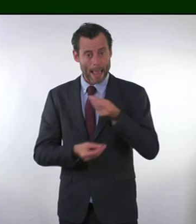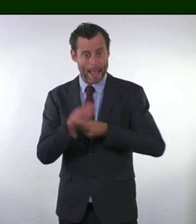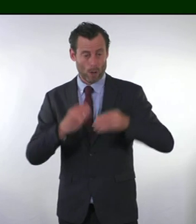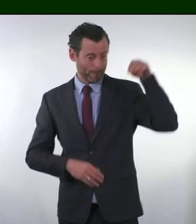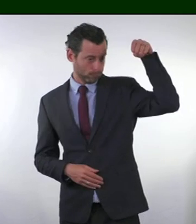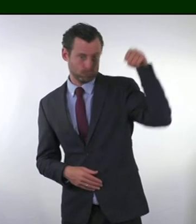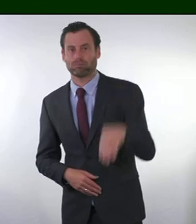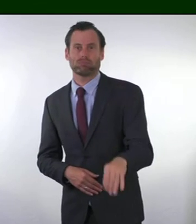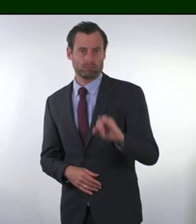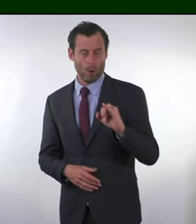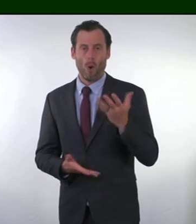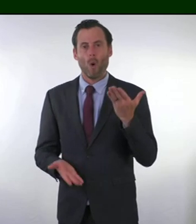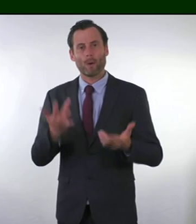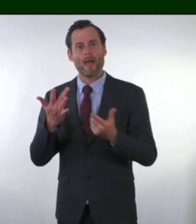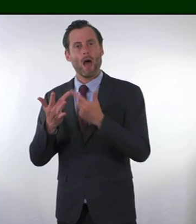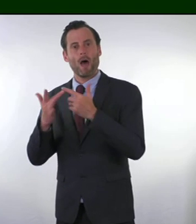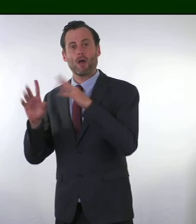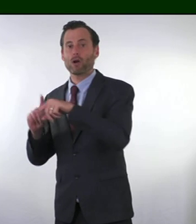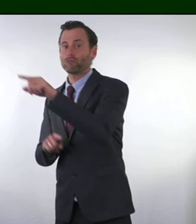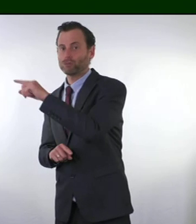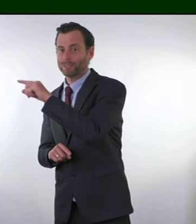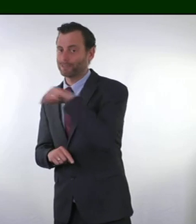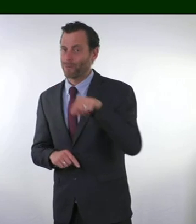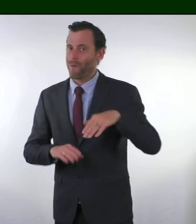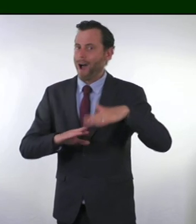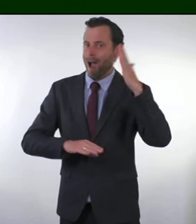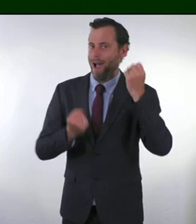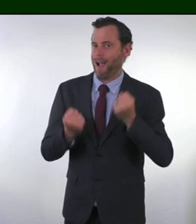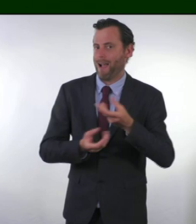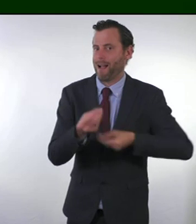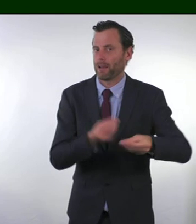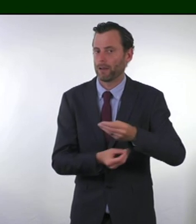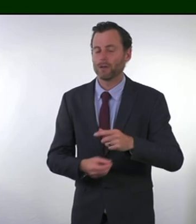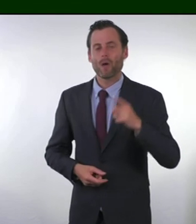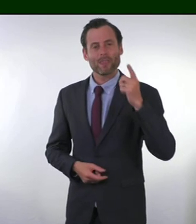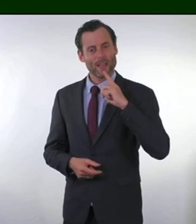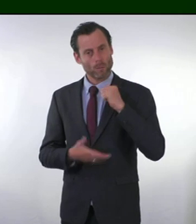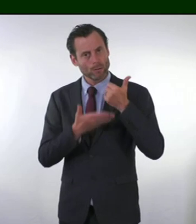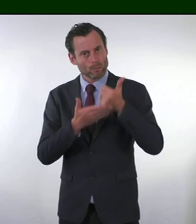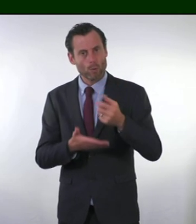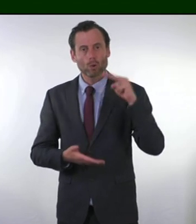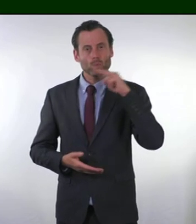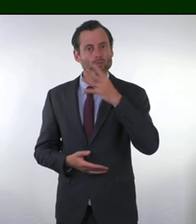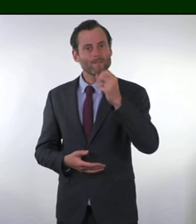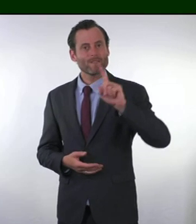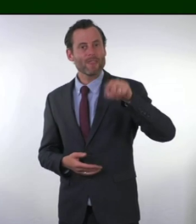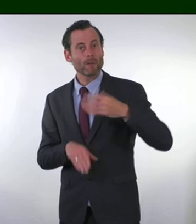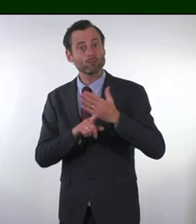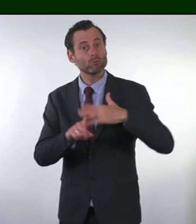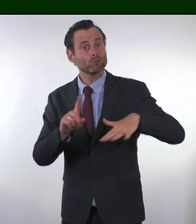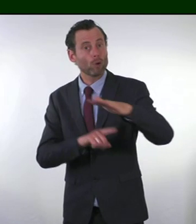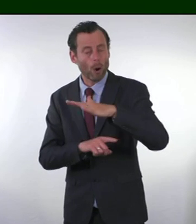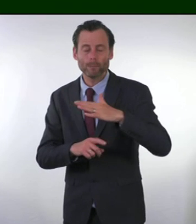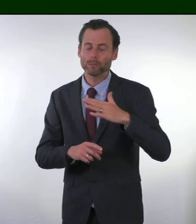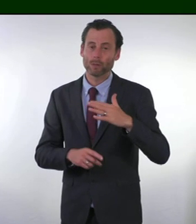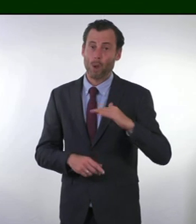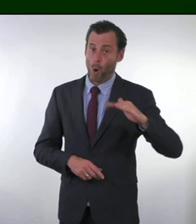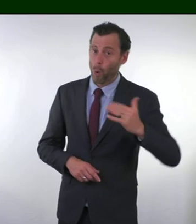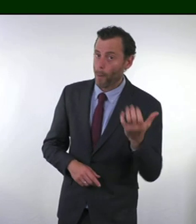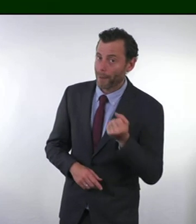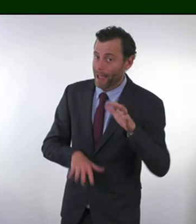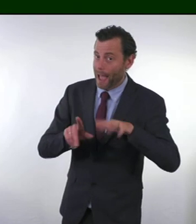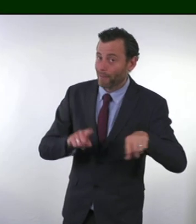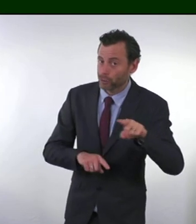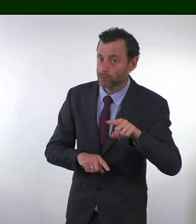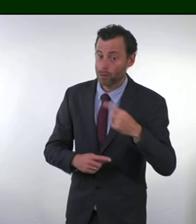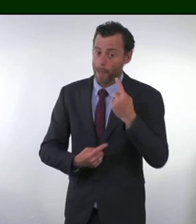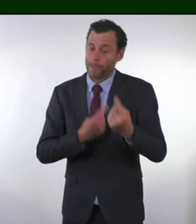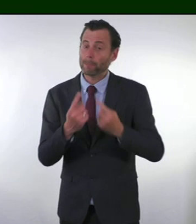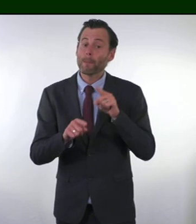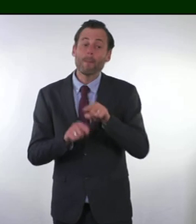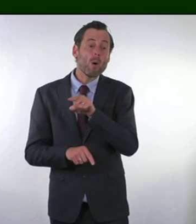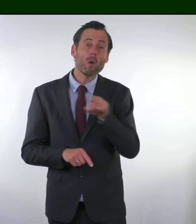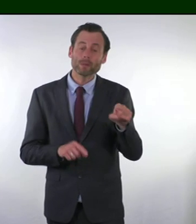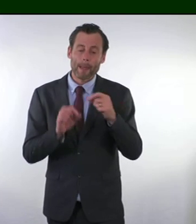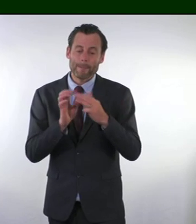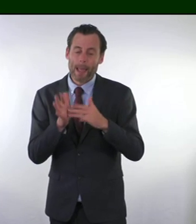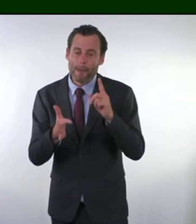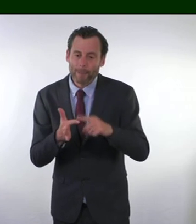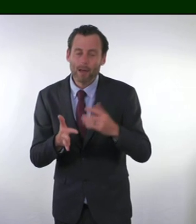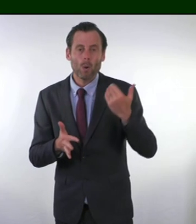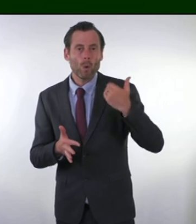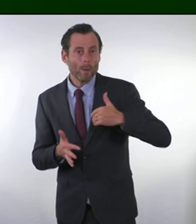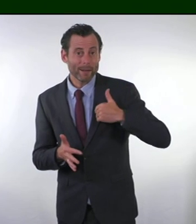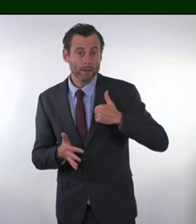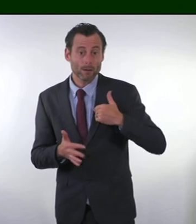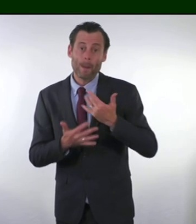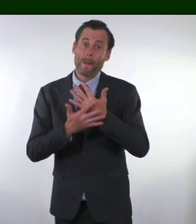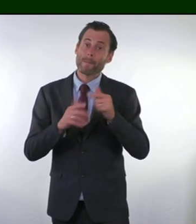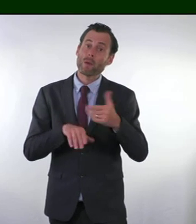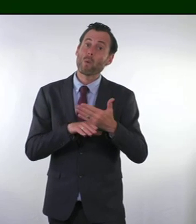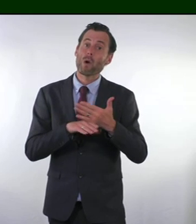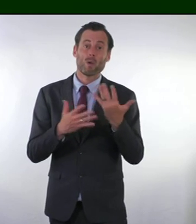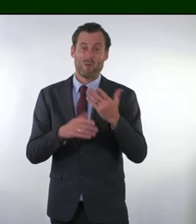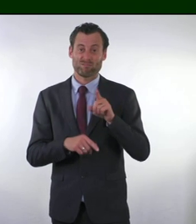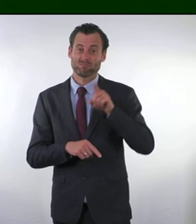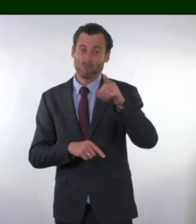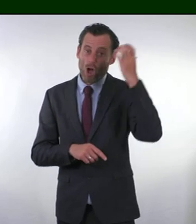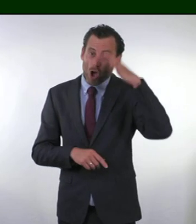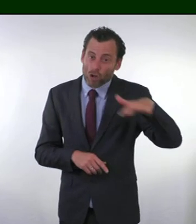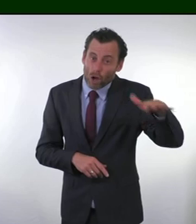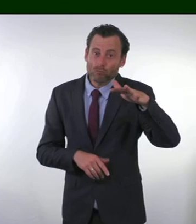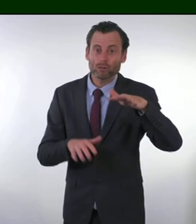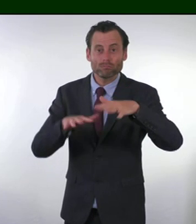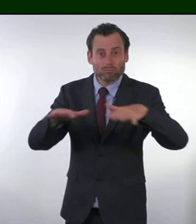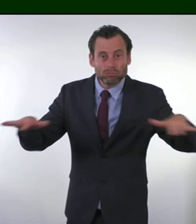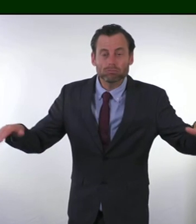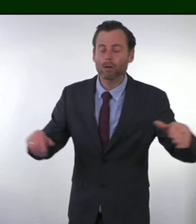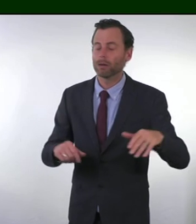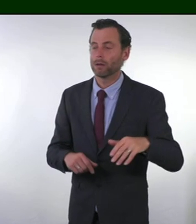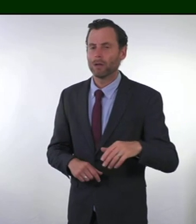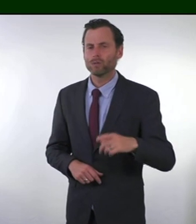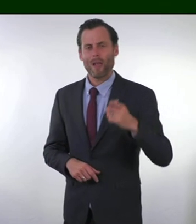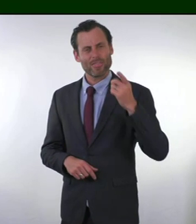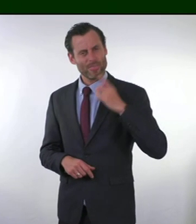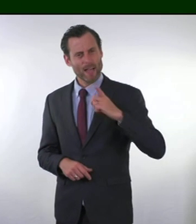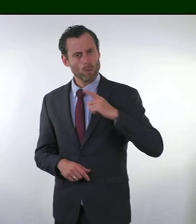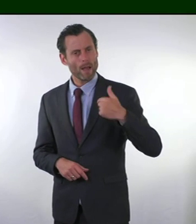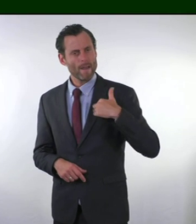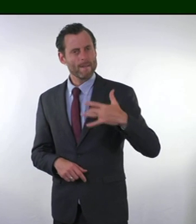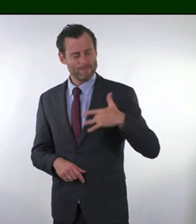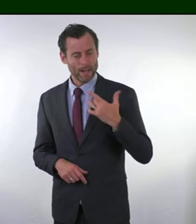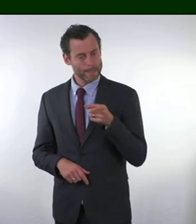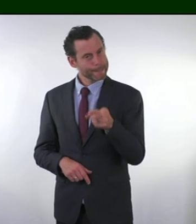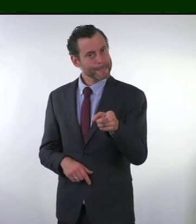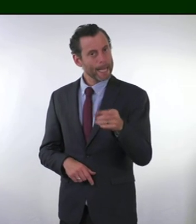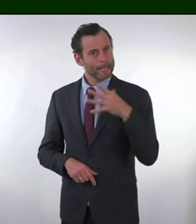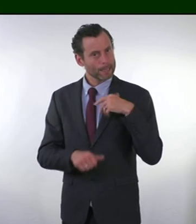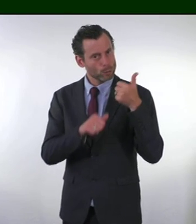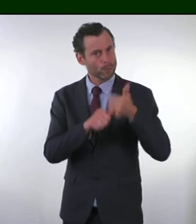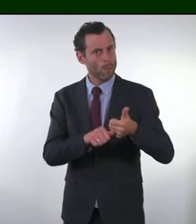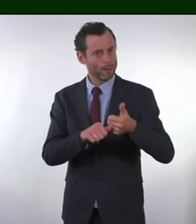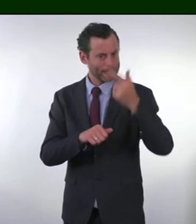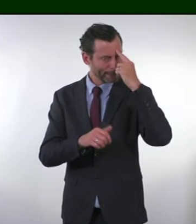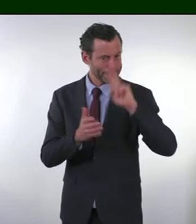That is why, to help protect those 2 million jobs in the 150,000 businesses in those sectors and the people who are, on average, lower paid—women, black and minority ethnic communities, and rural and coastal communities—we have put in place what I believe to be bold and decisive measures to help protect employment in those sectors.